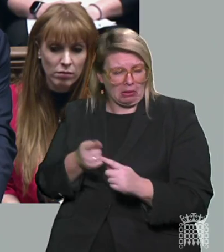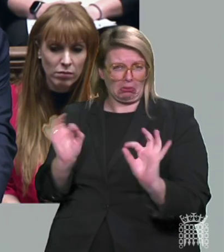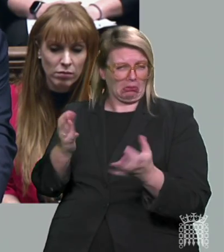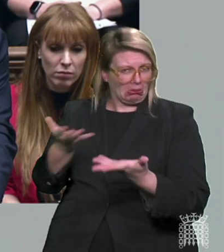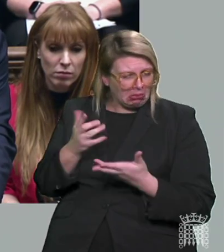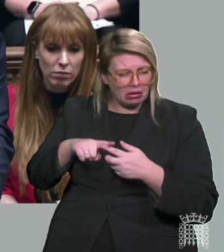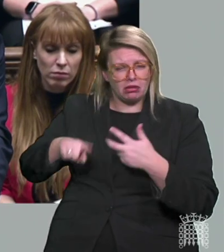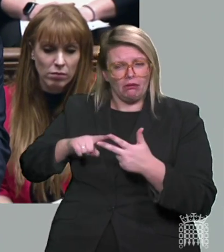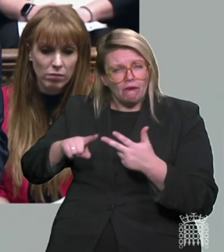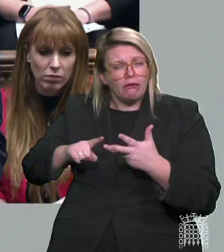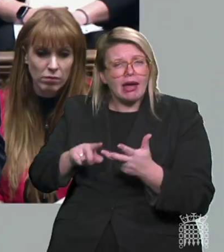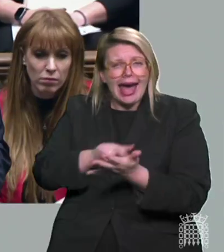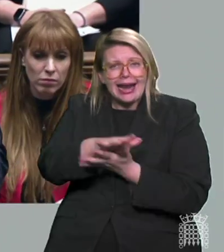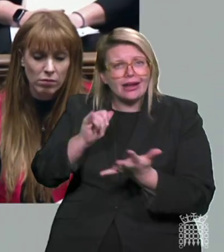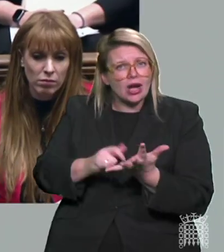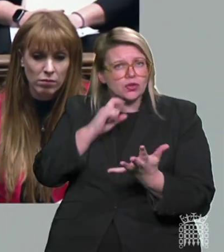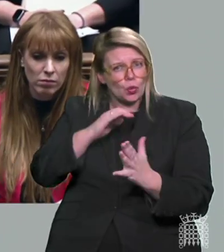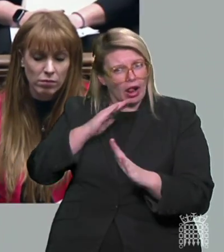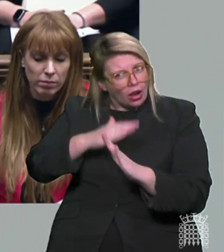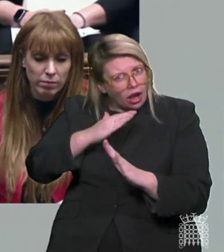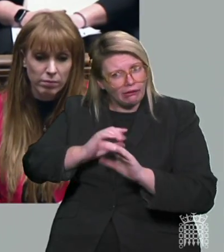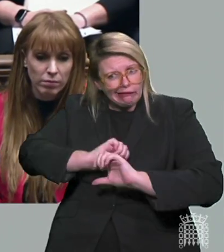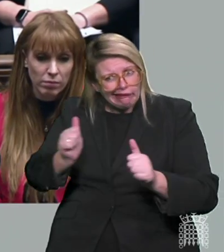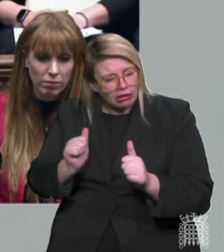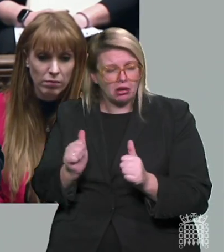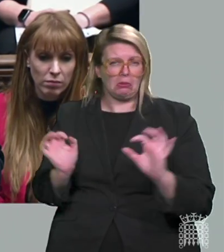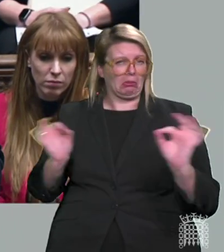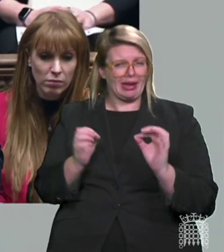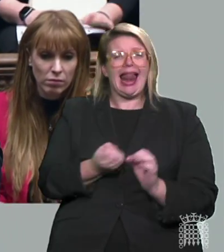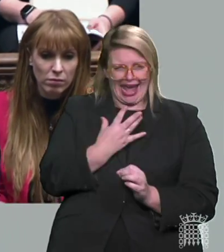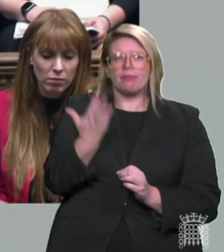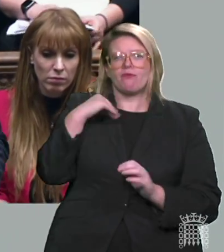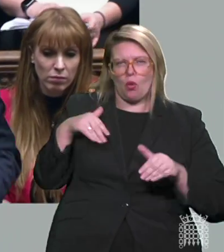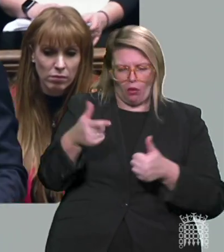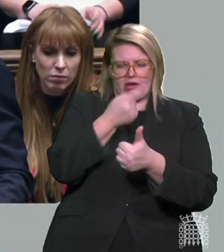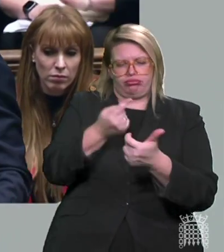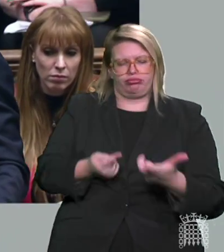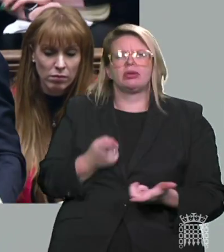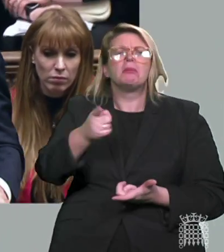He is not even promising an NHS that puts patients first, like it did under Labour.